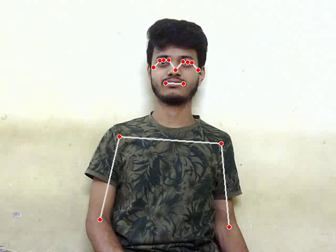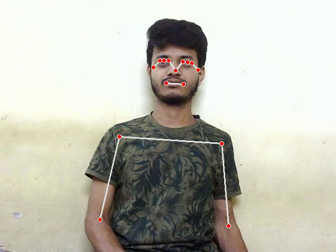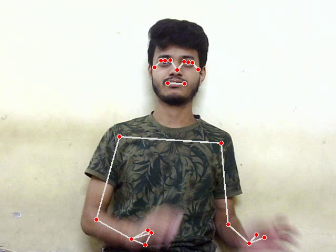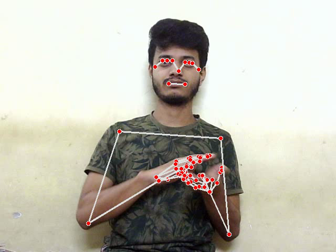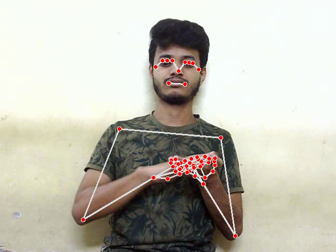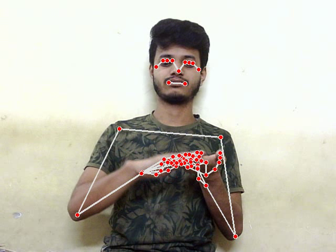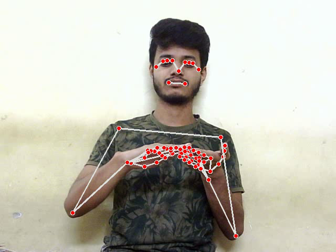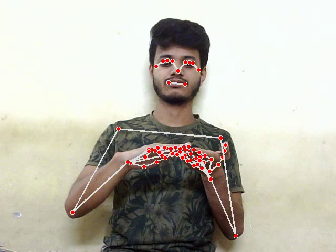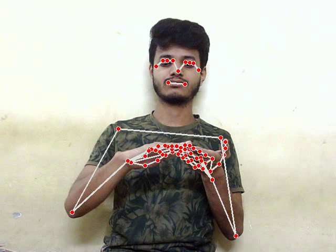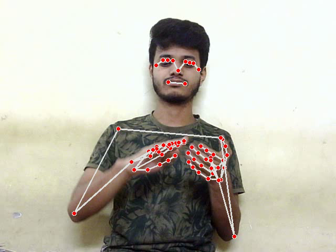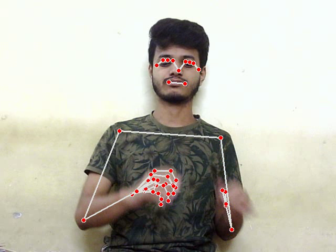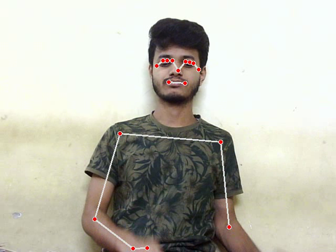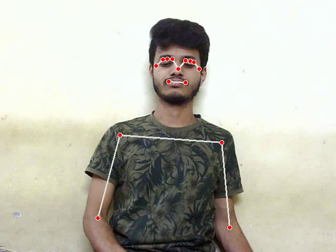nice